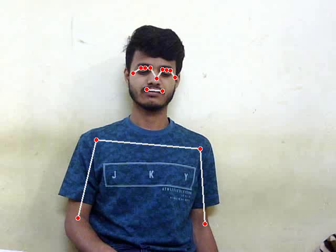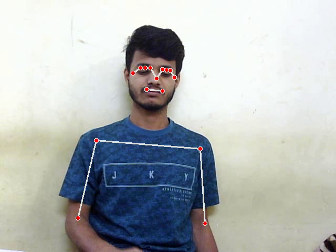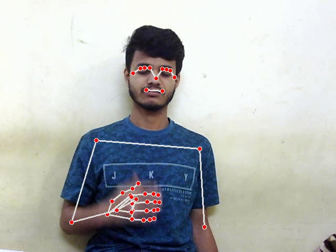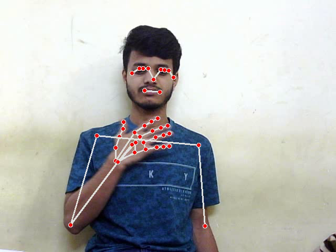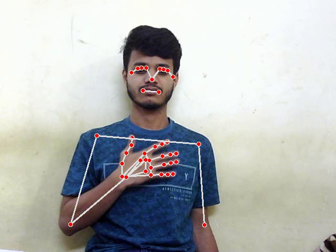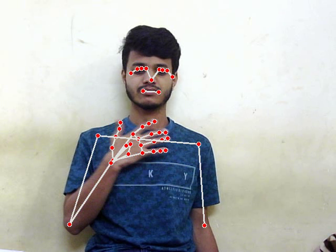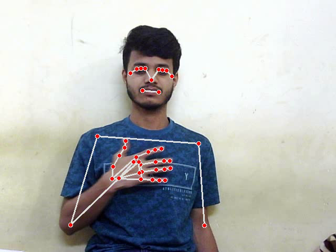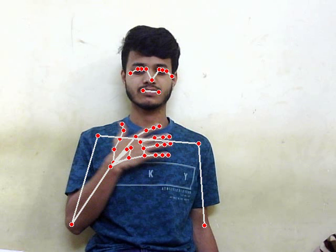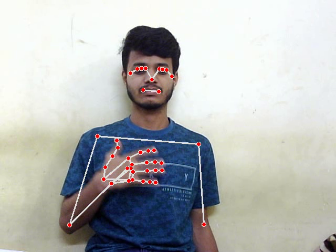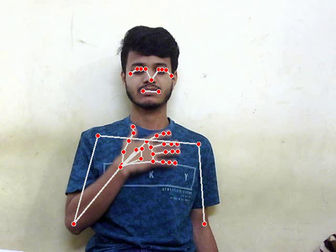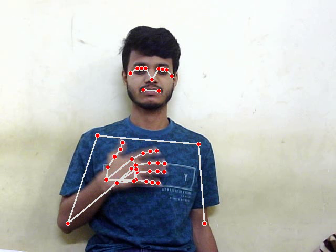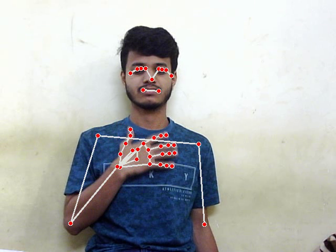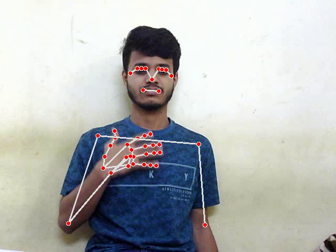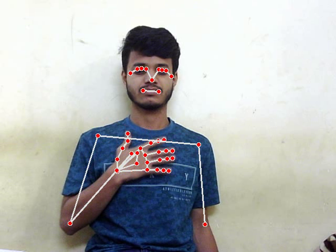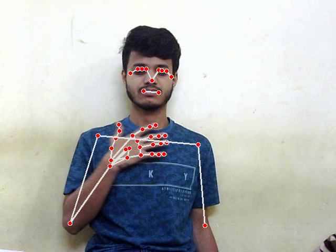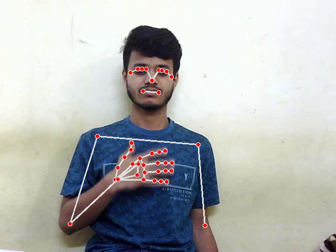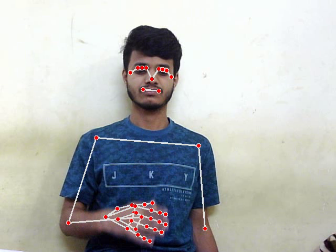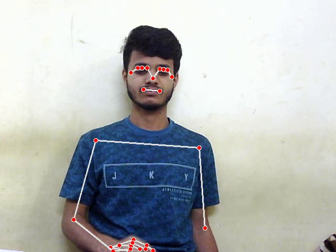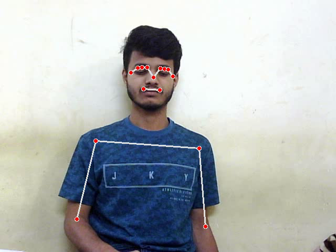please